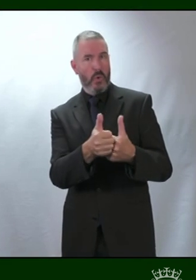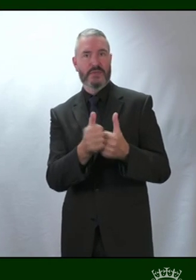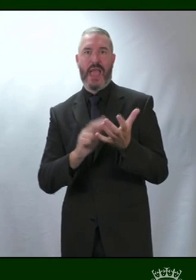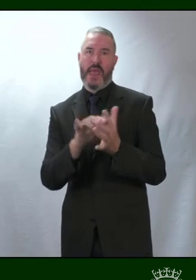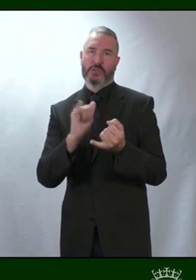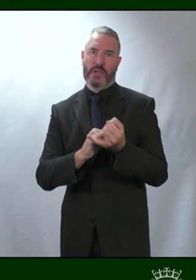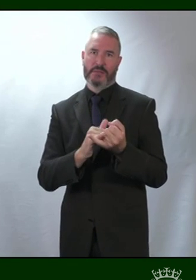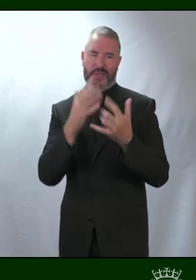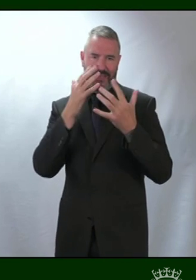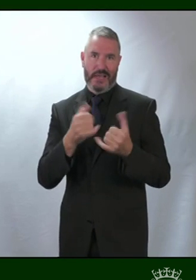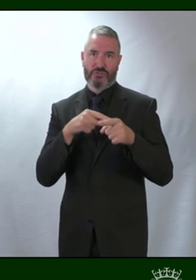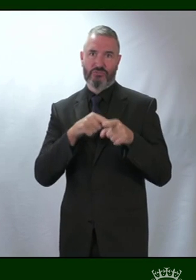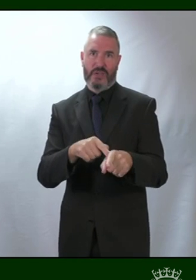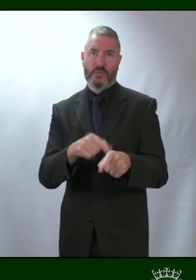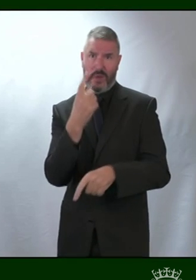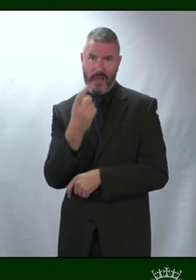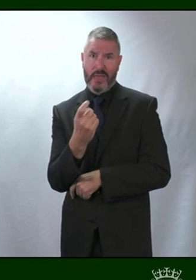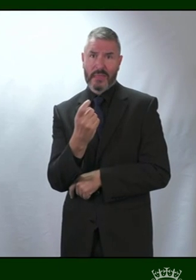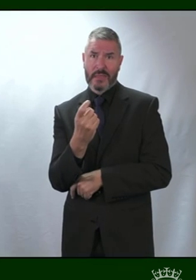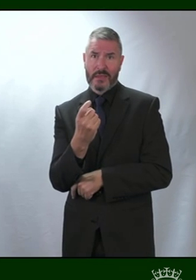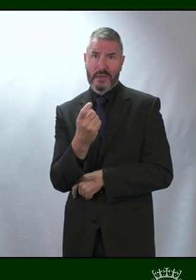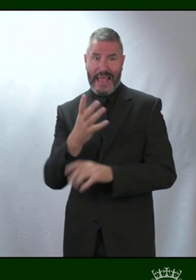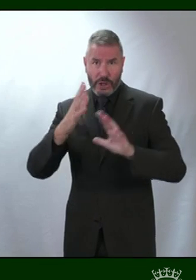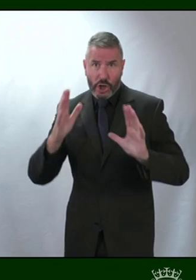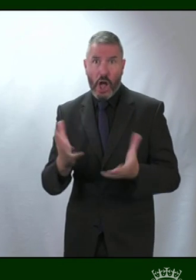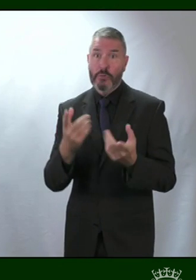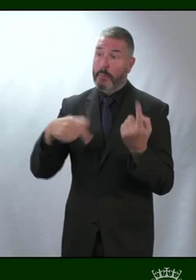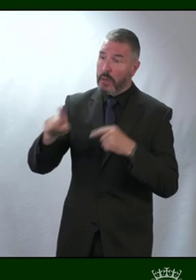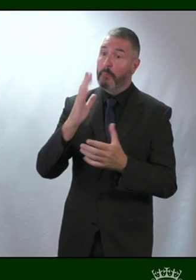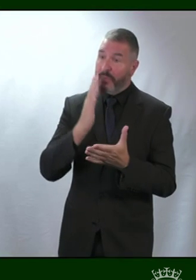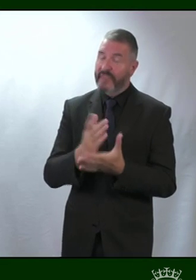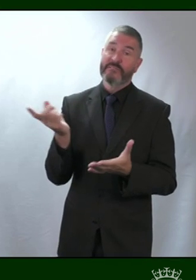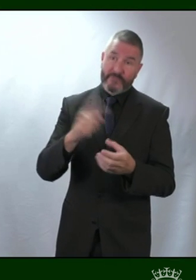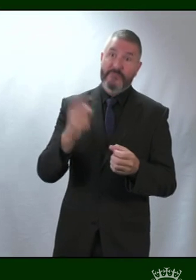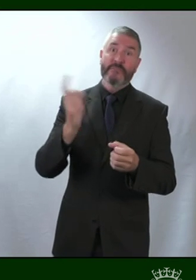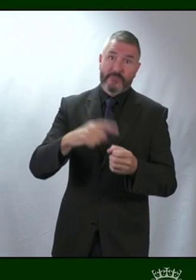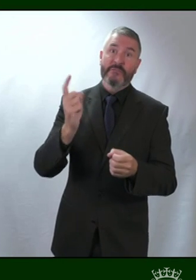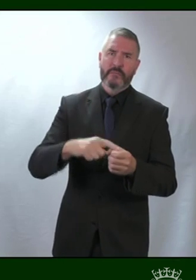This is an opportunity to get behind that scheme—to encourage people to believe in it and its efficacy.